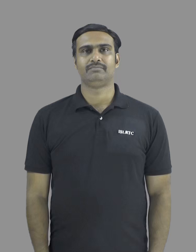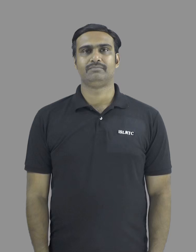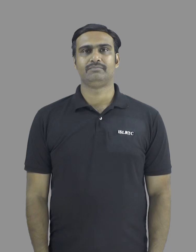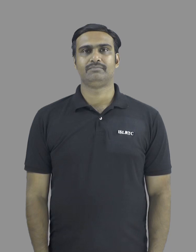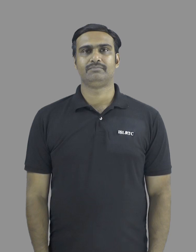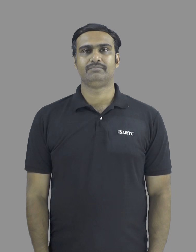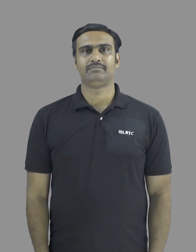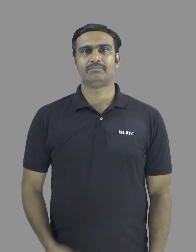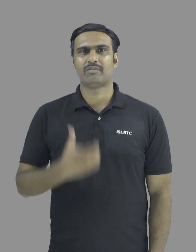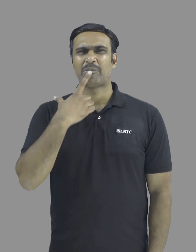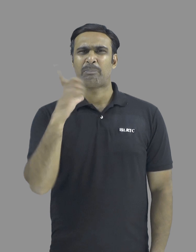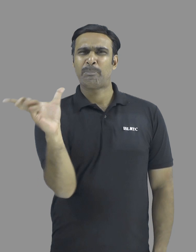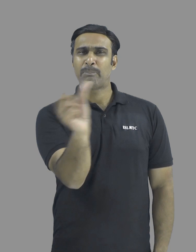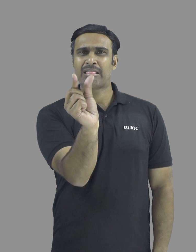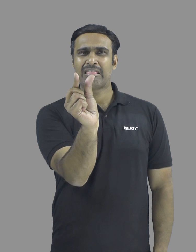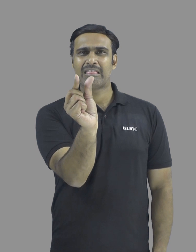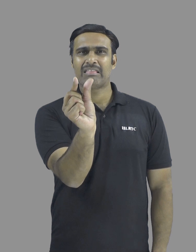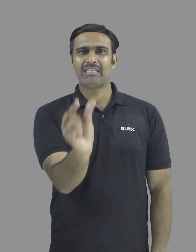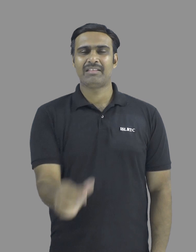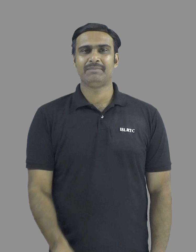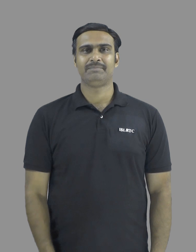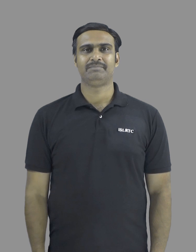Make a Long Story Short